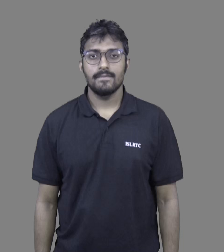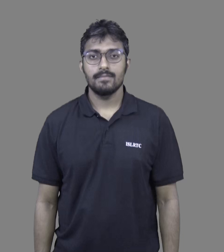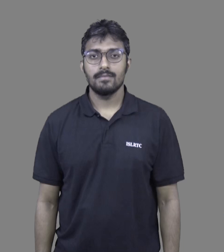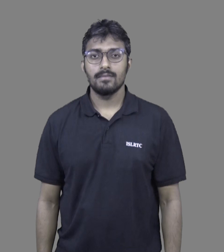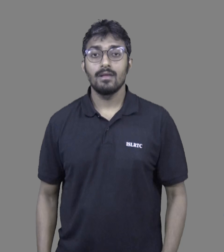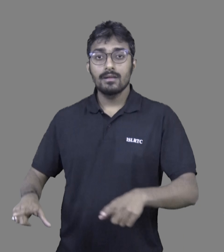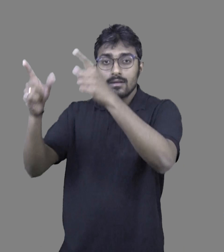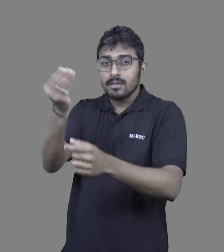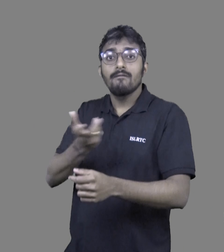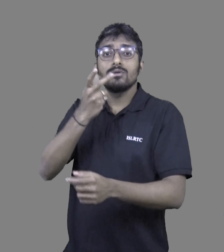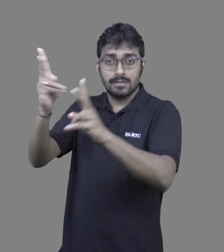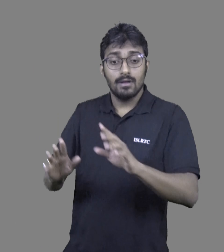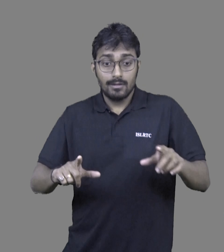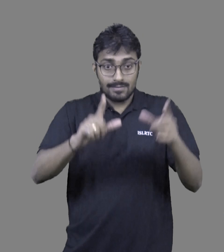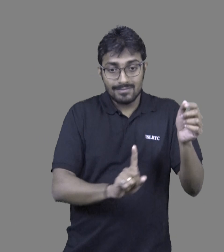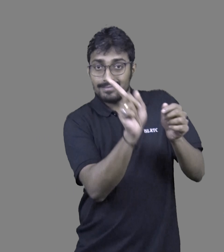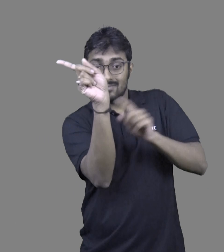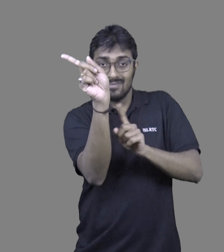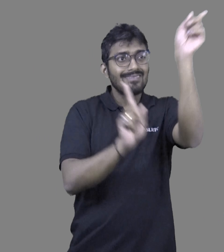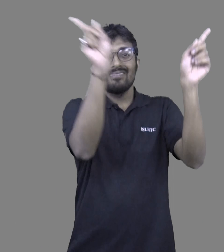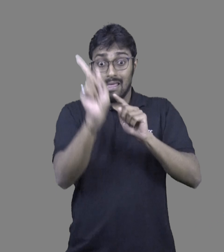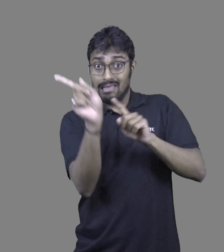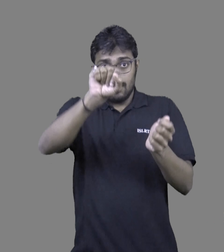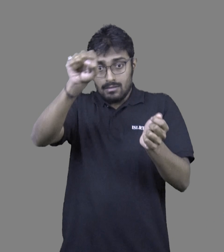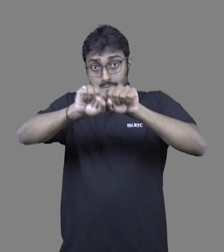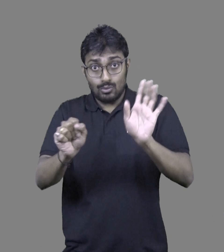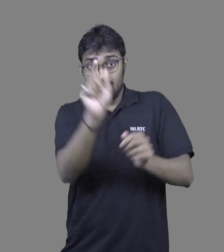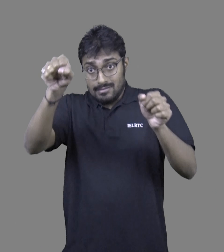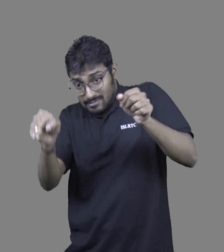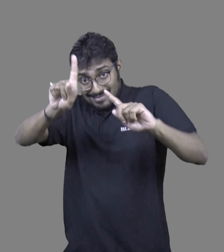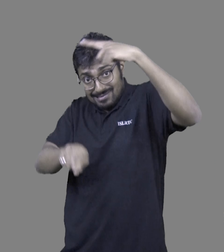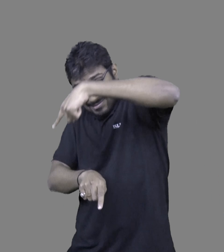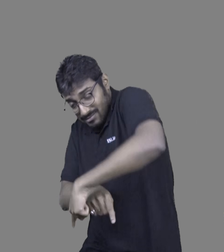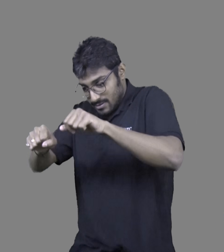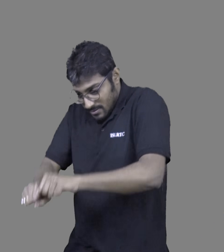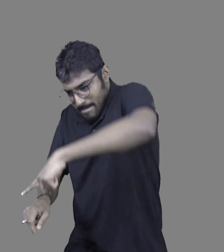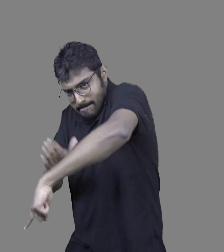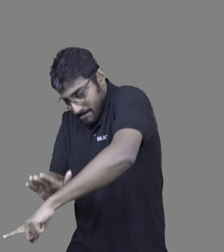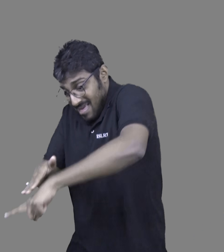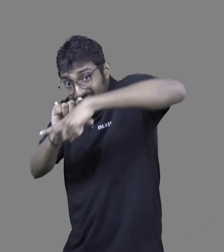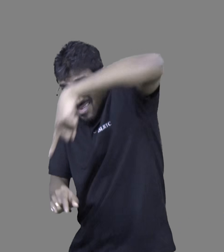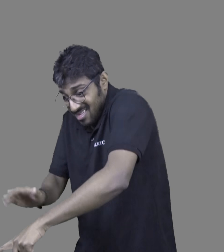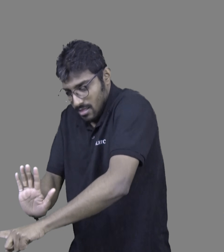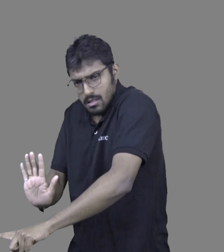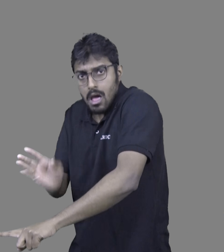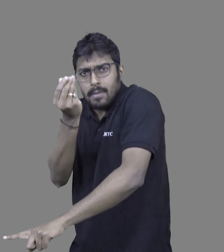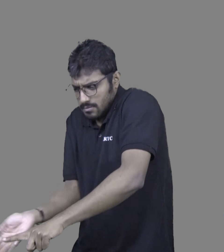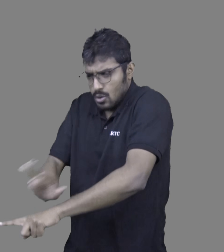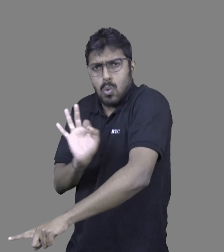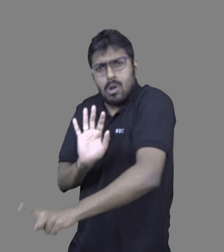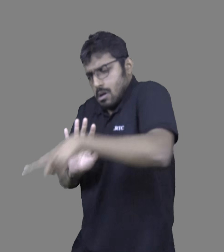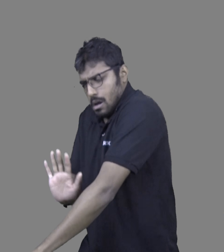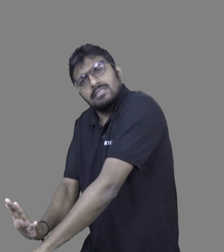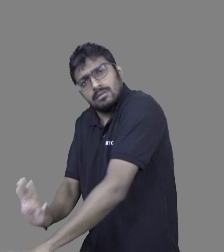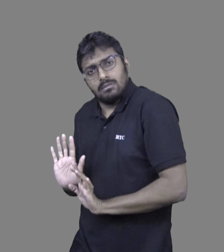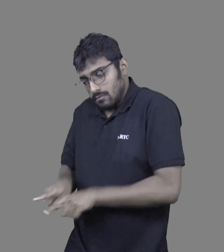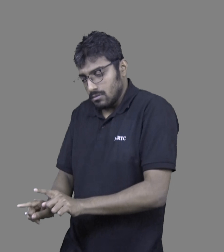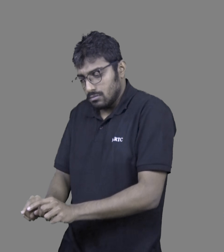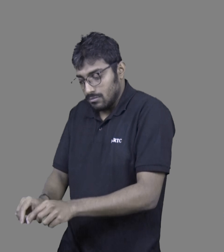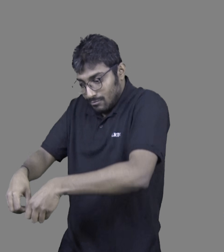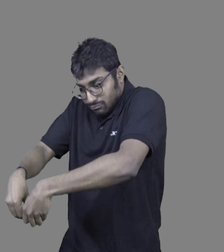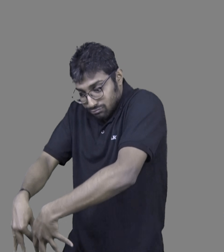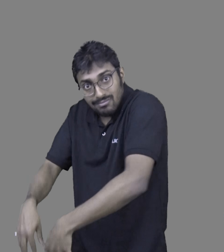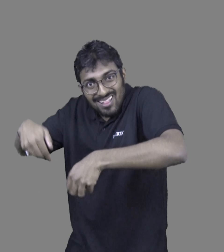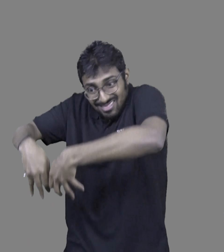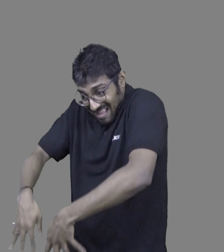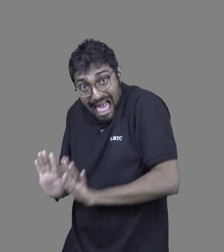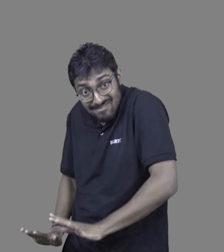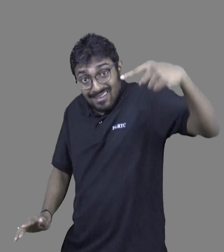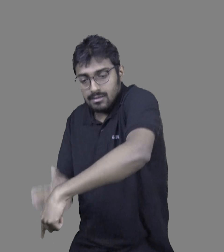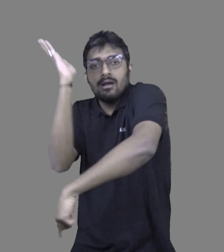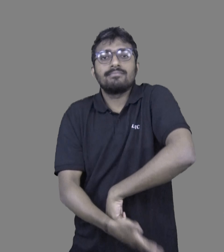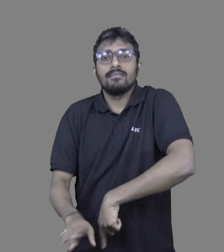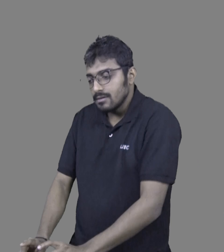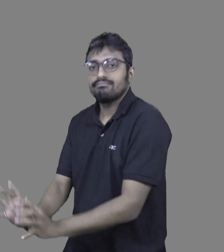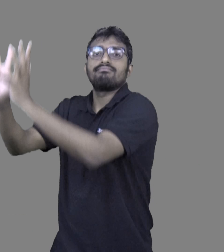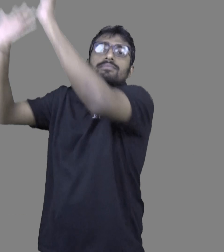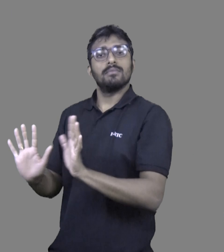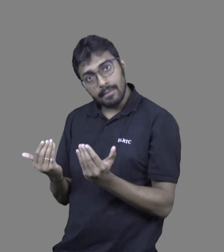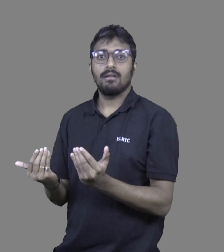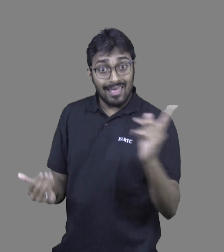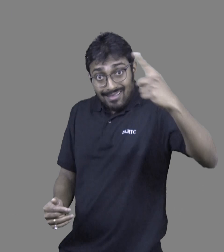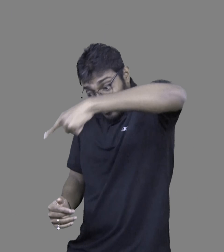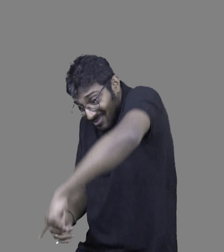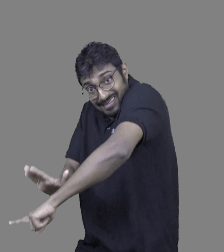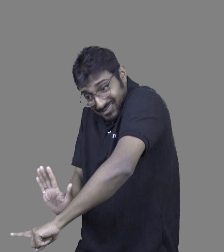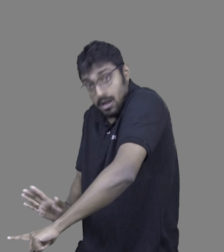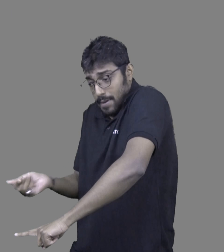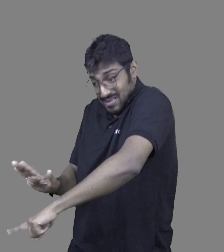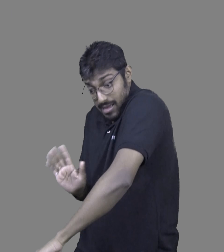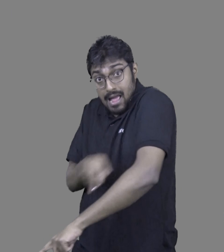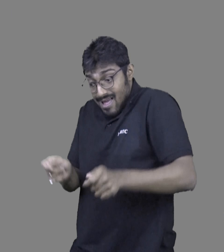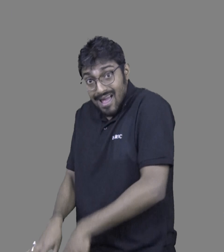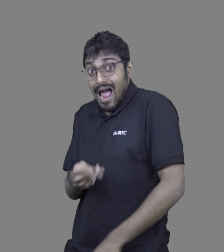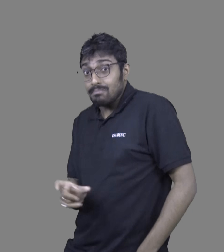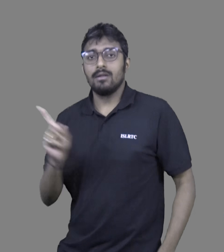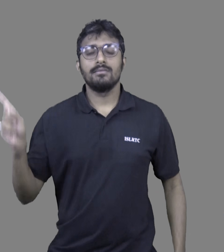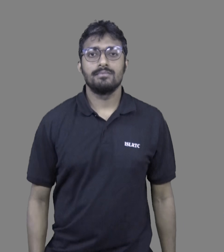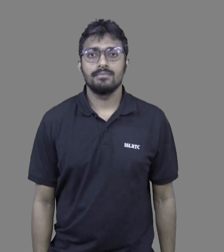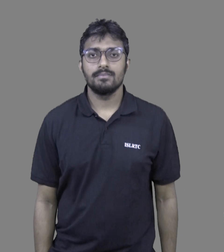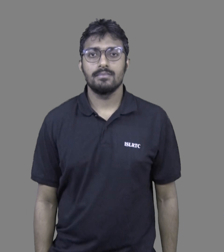Simple Layering